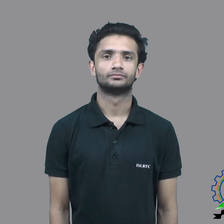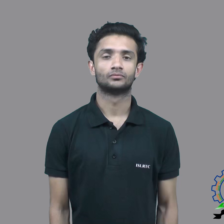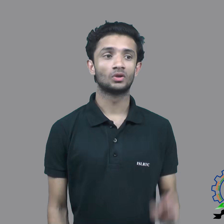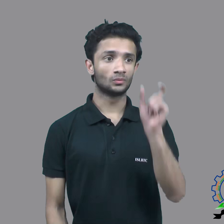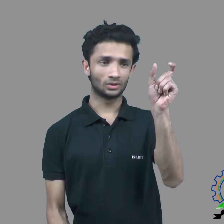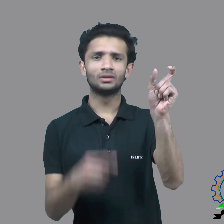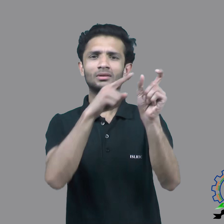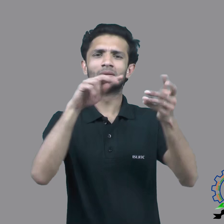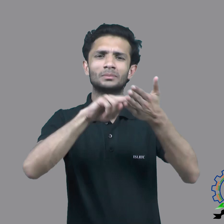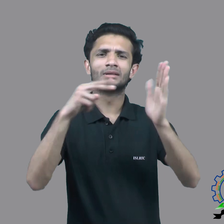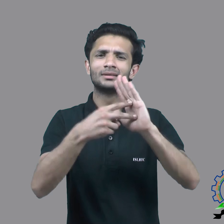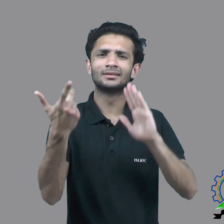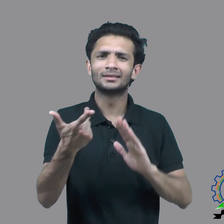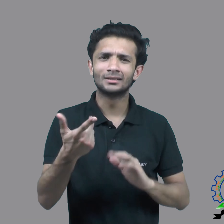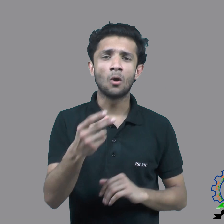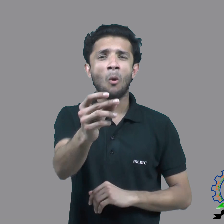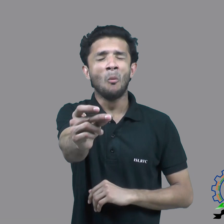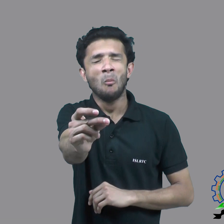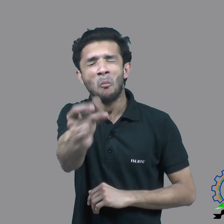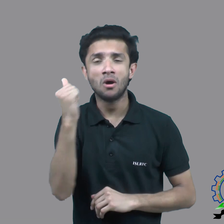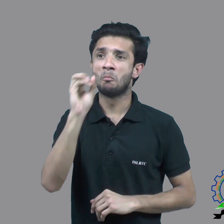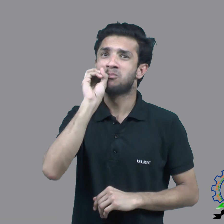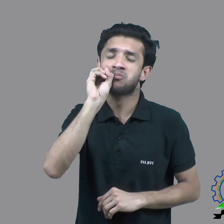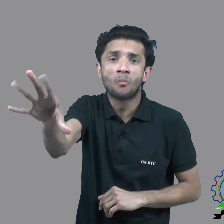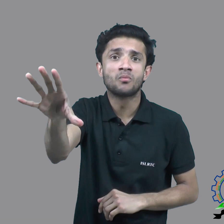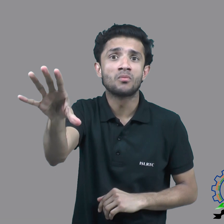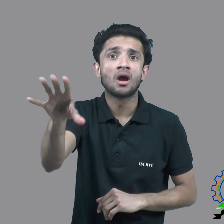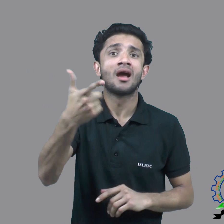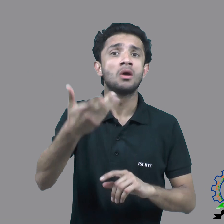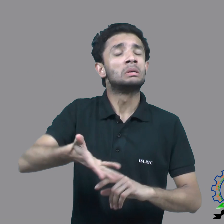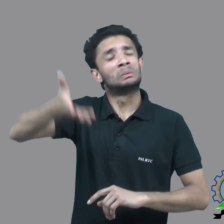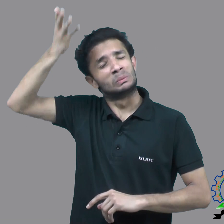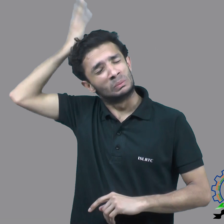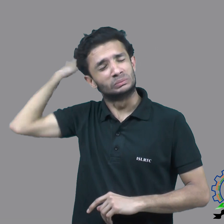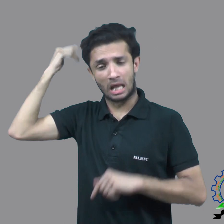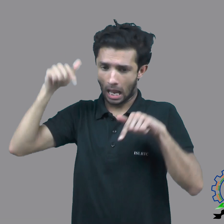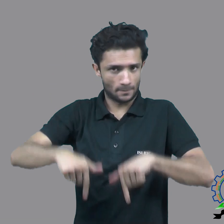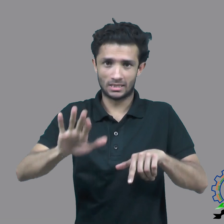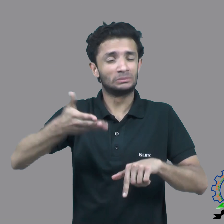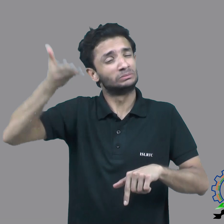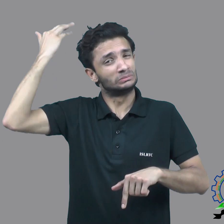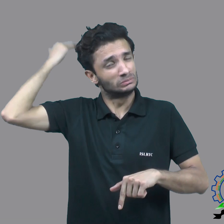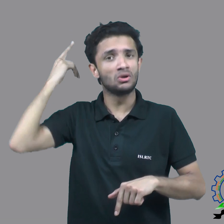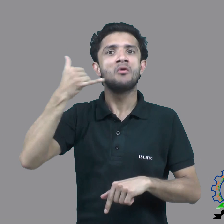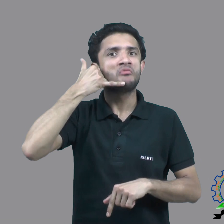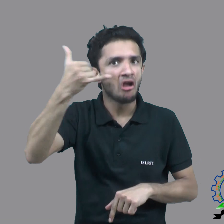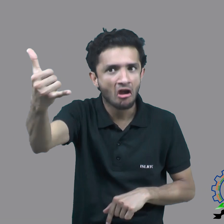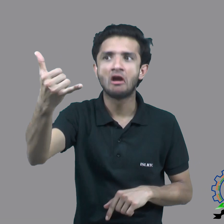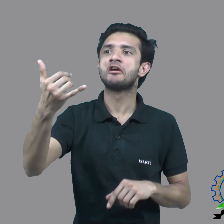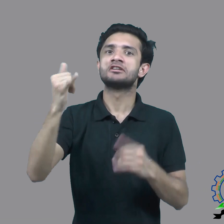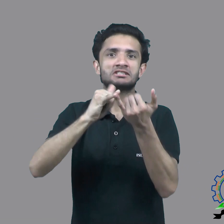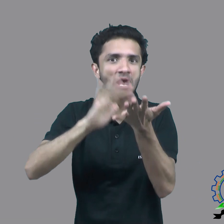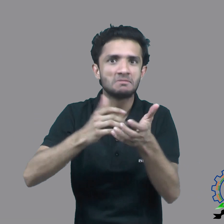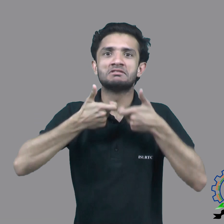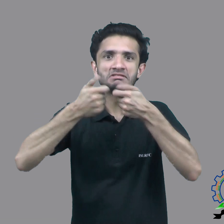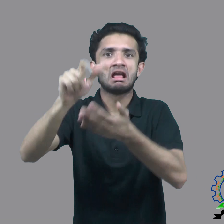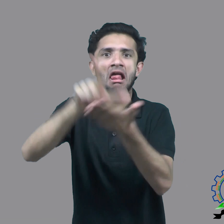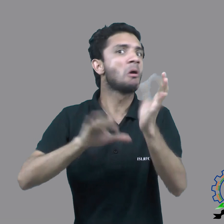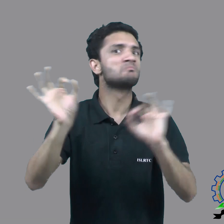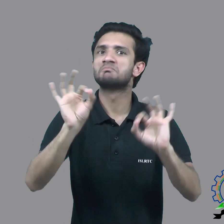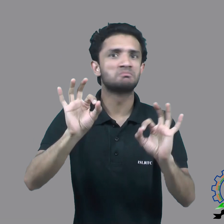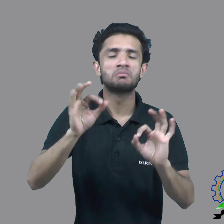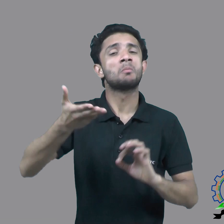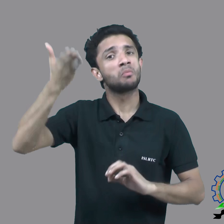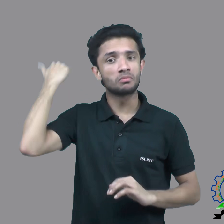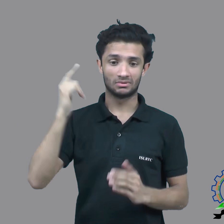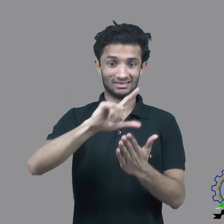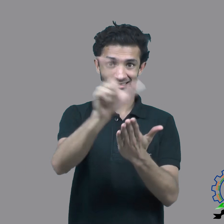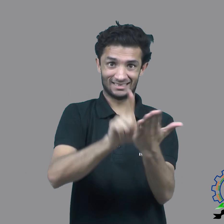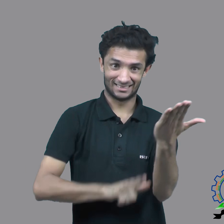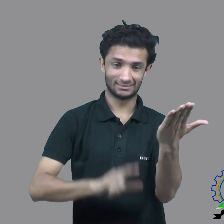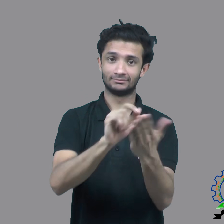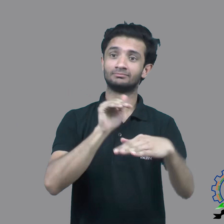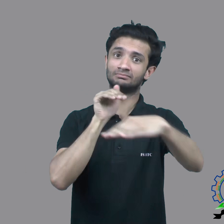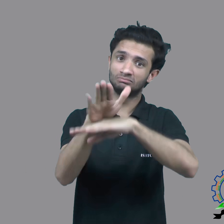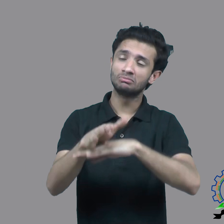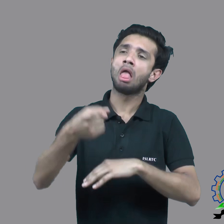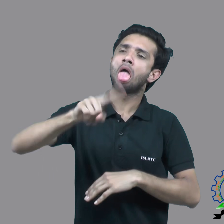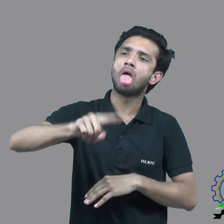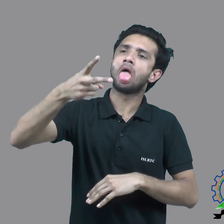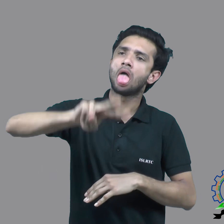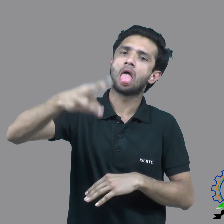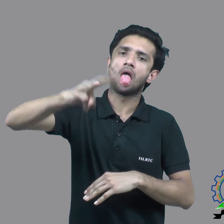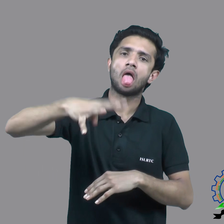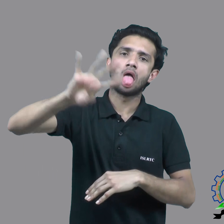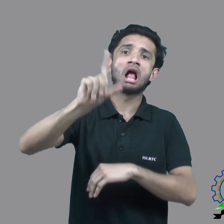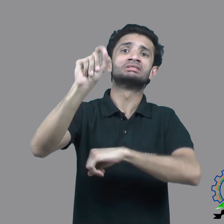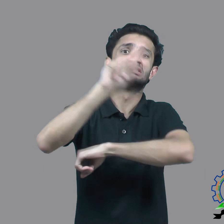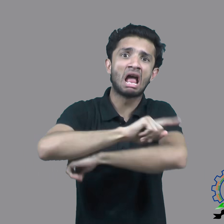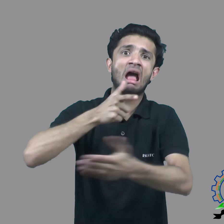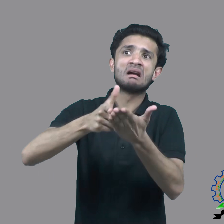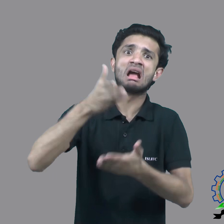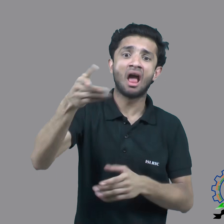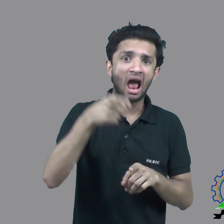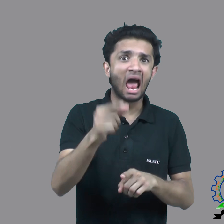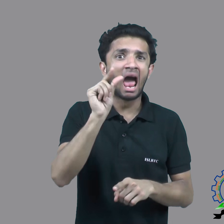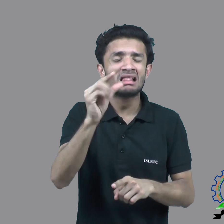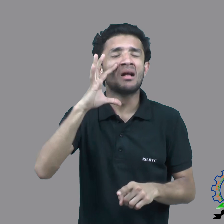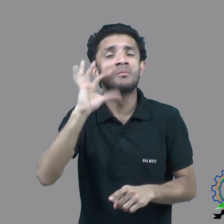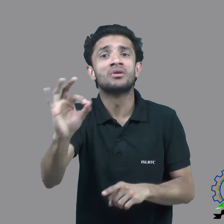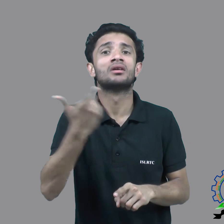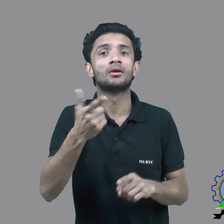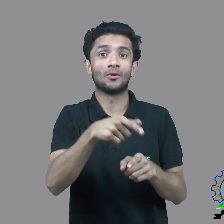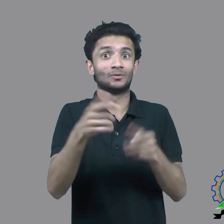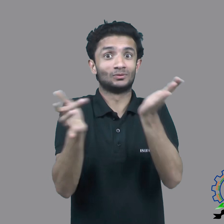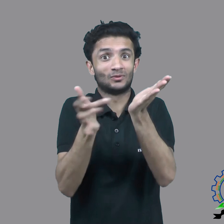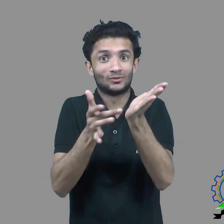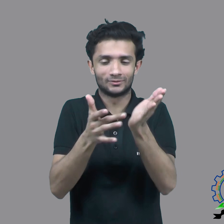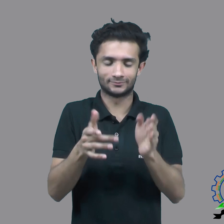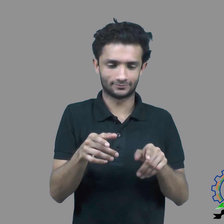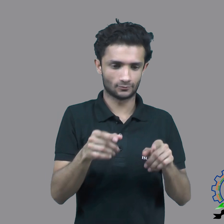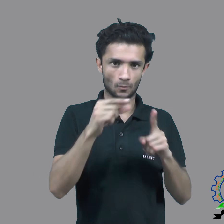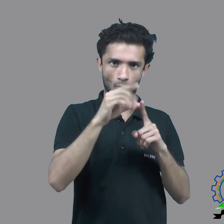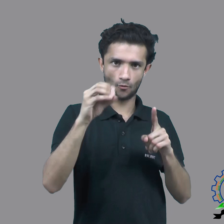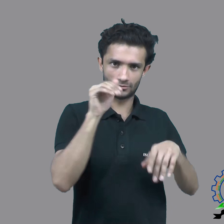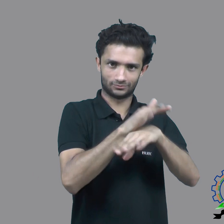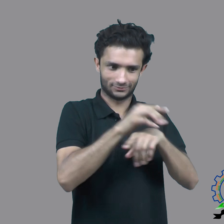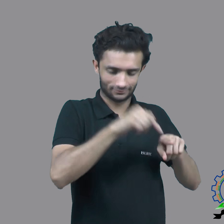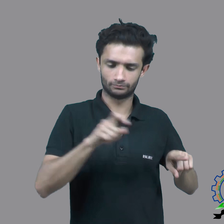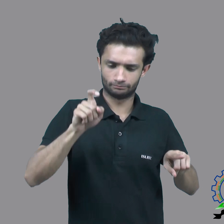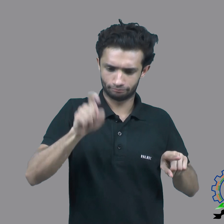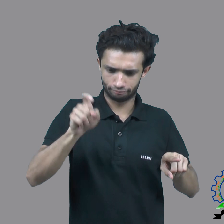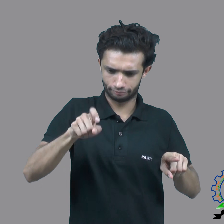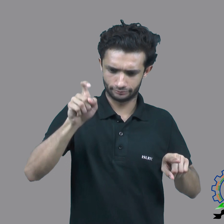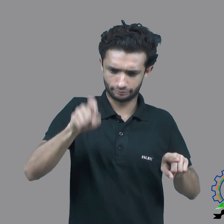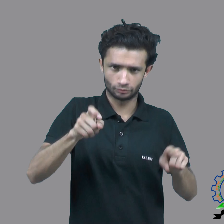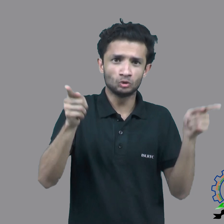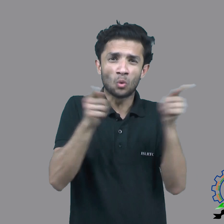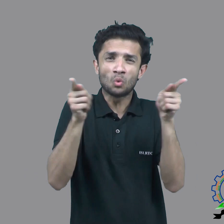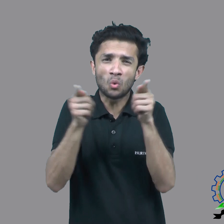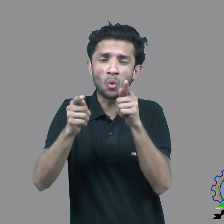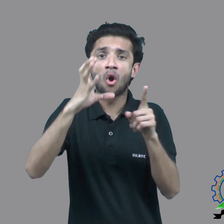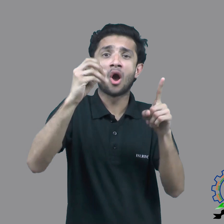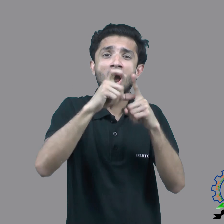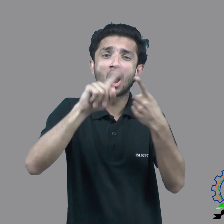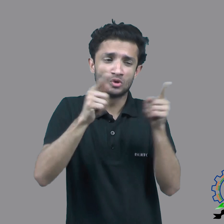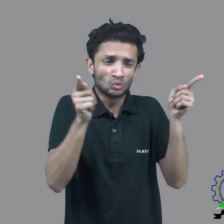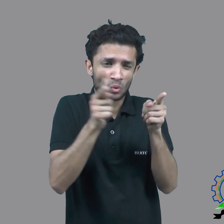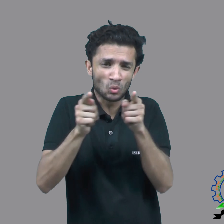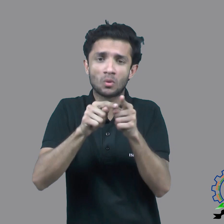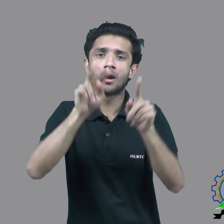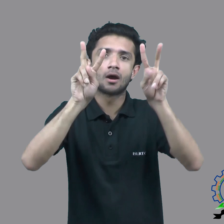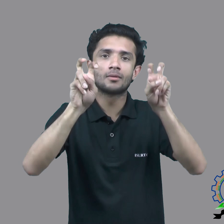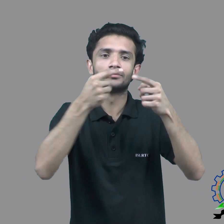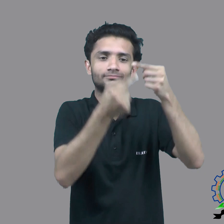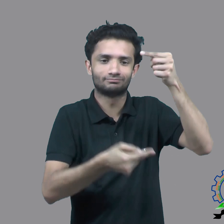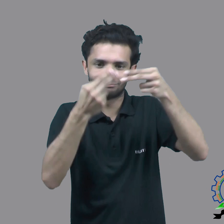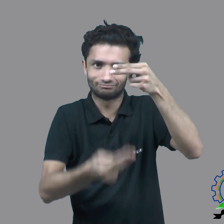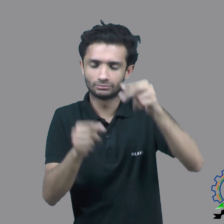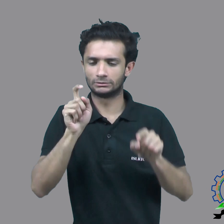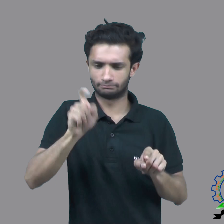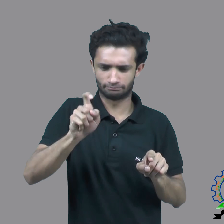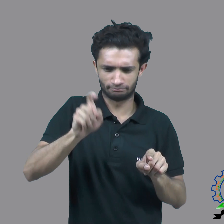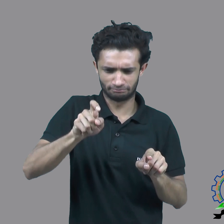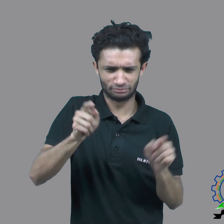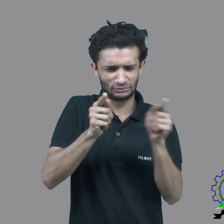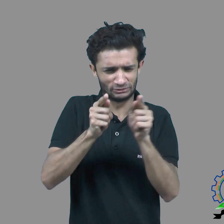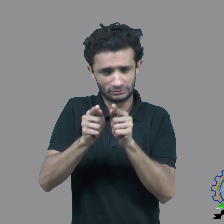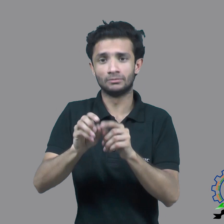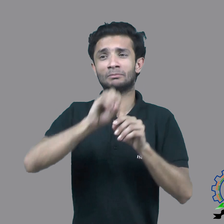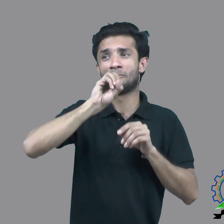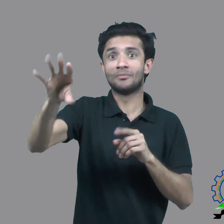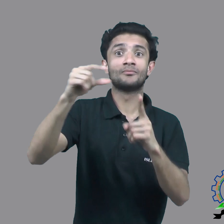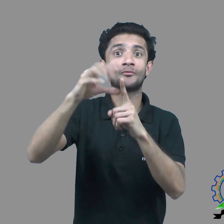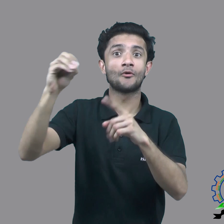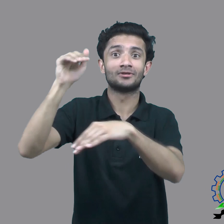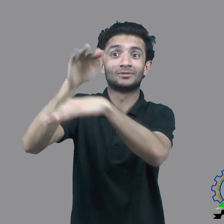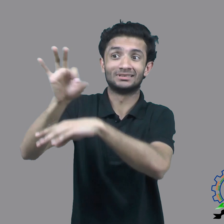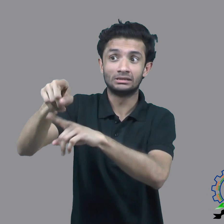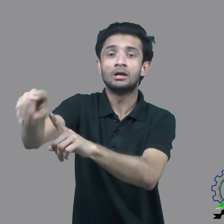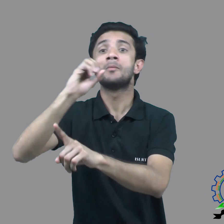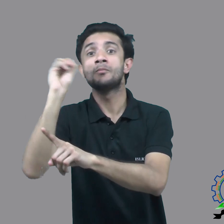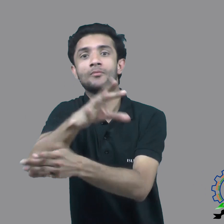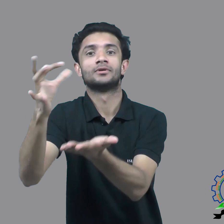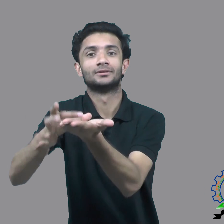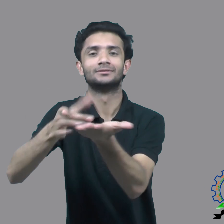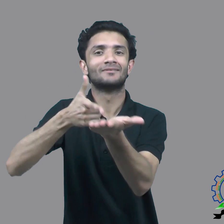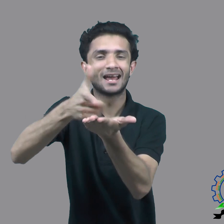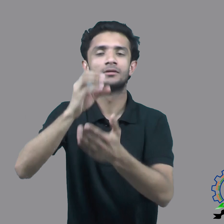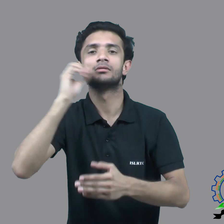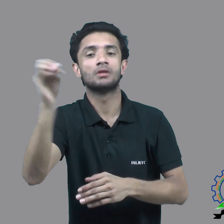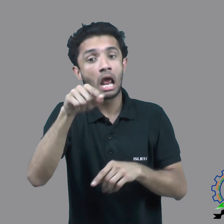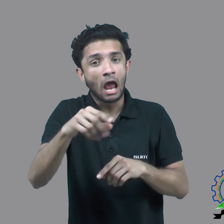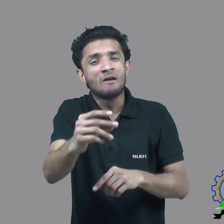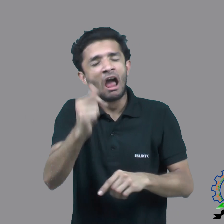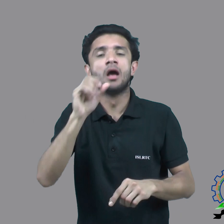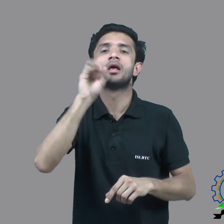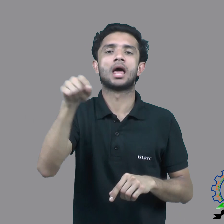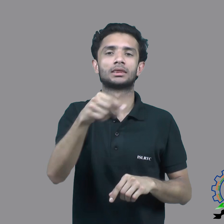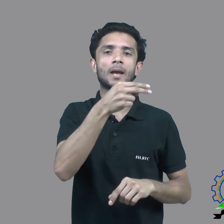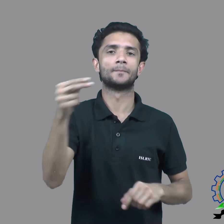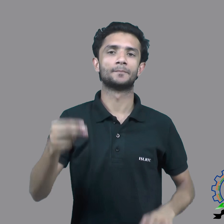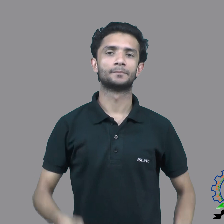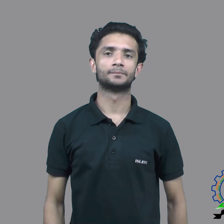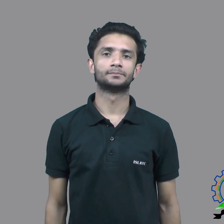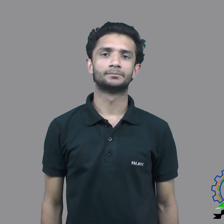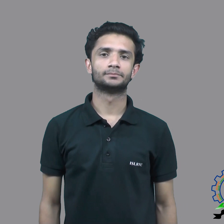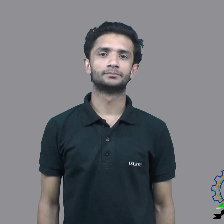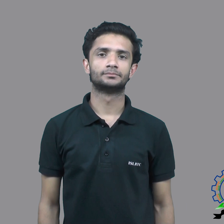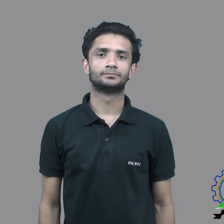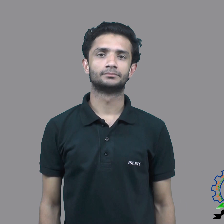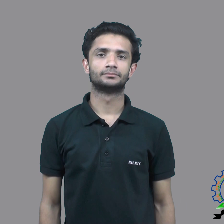Telegram